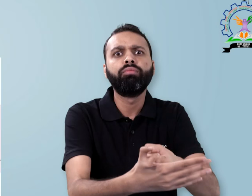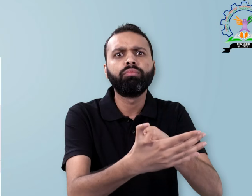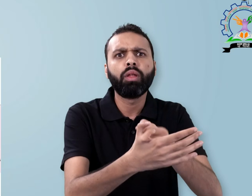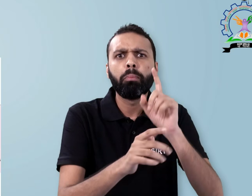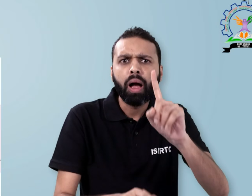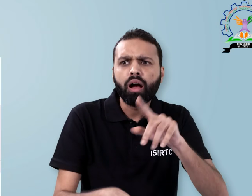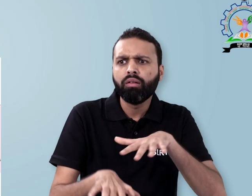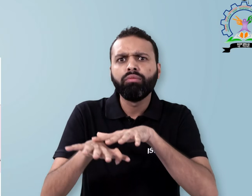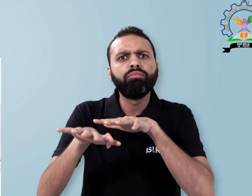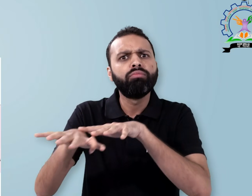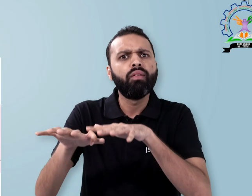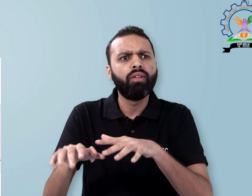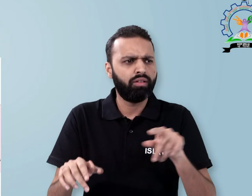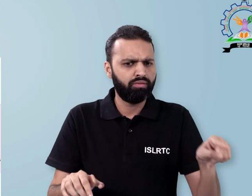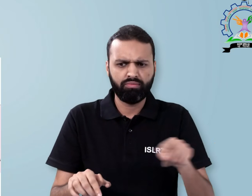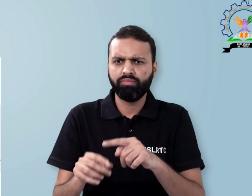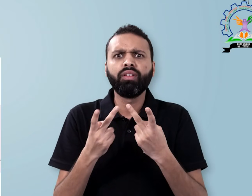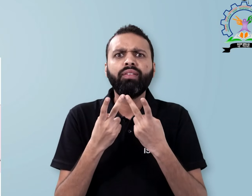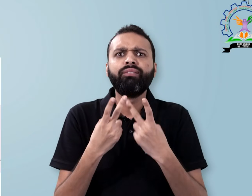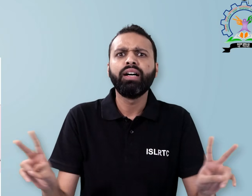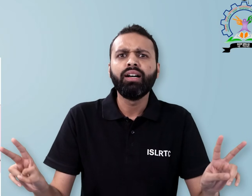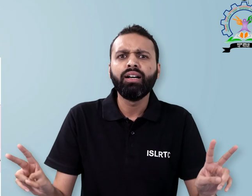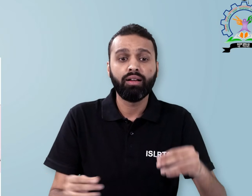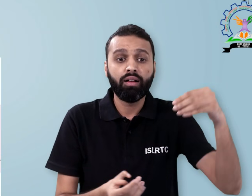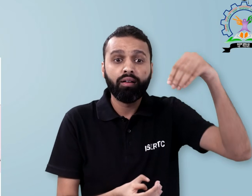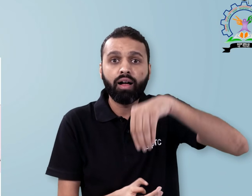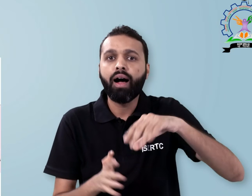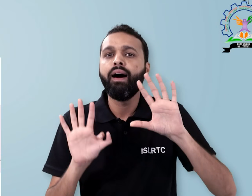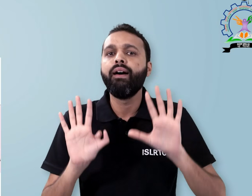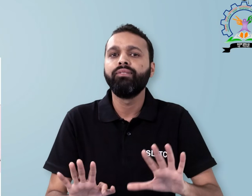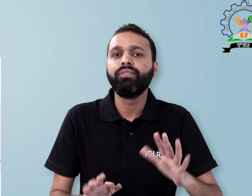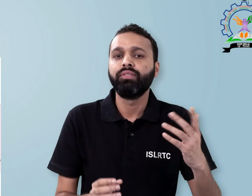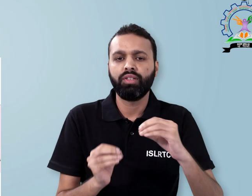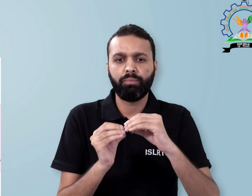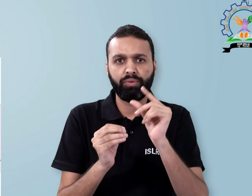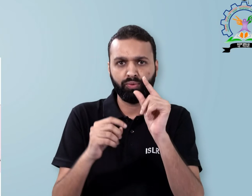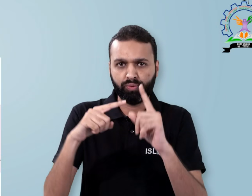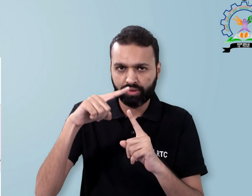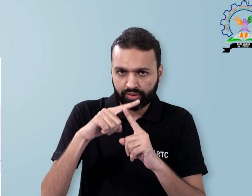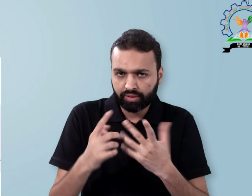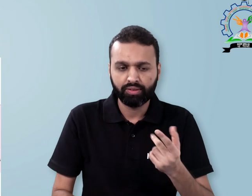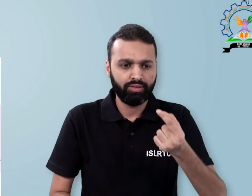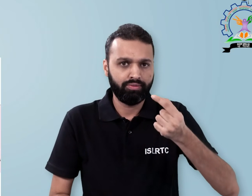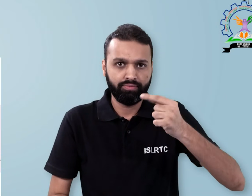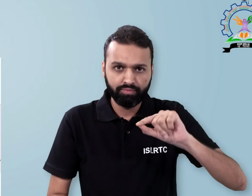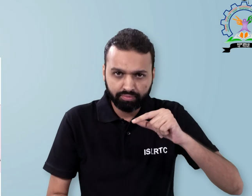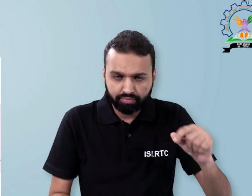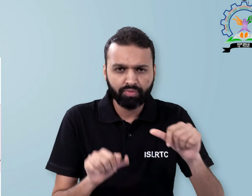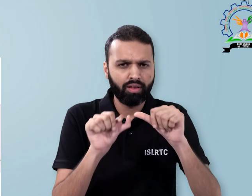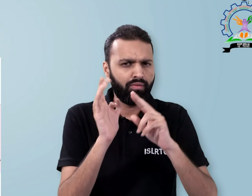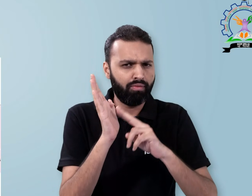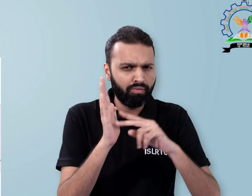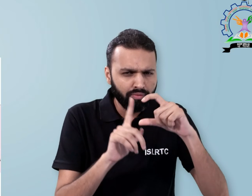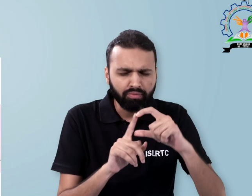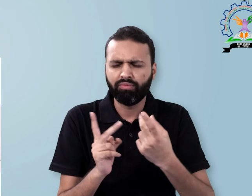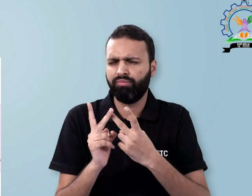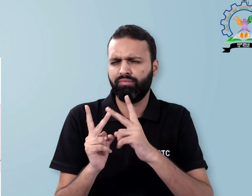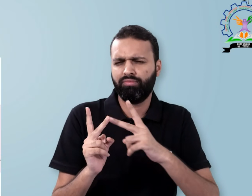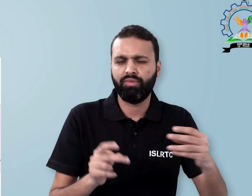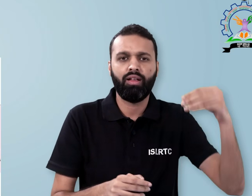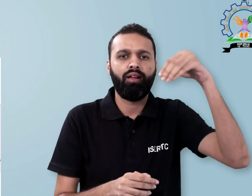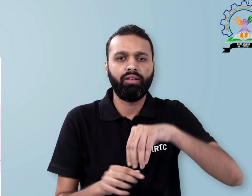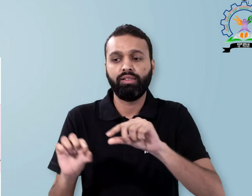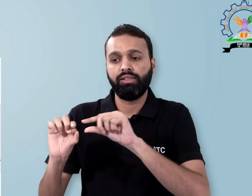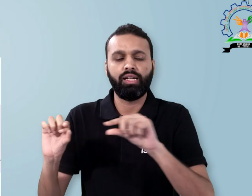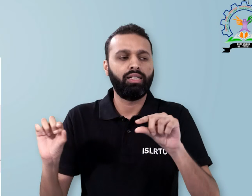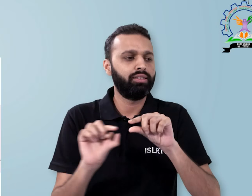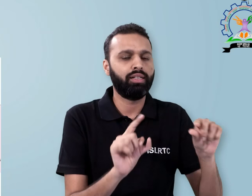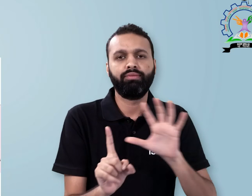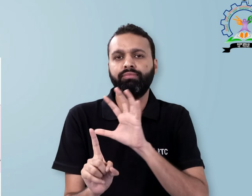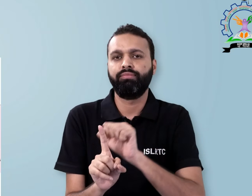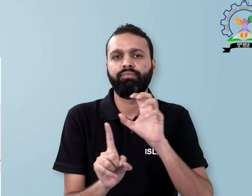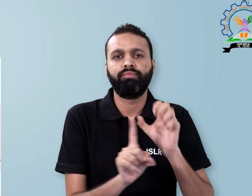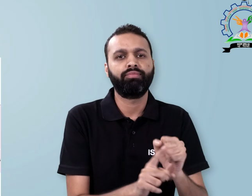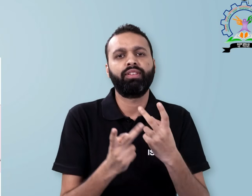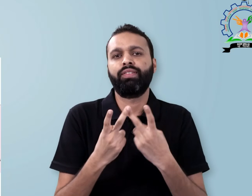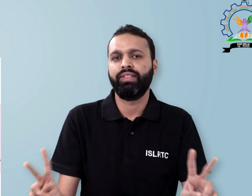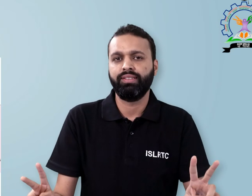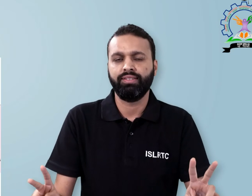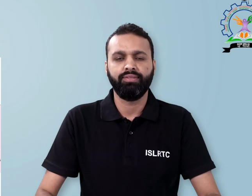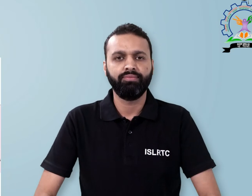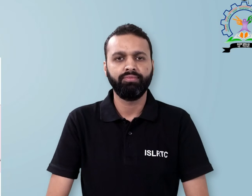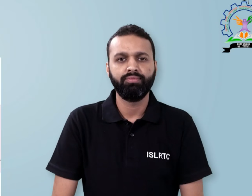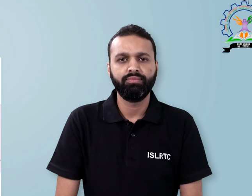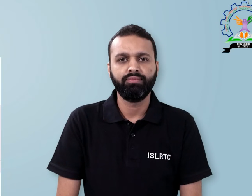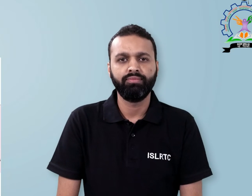Contrast is expressed in various ways for example use of conjunctions, adverbs or prepositions.